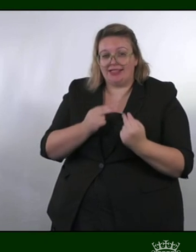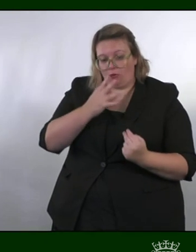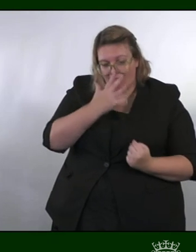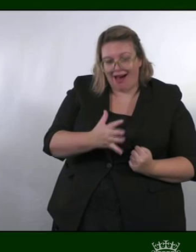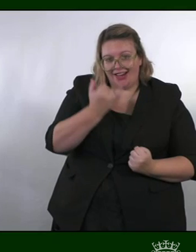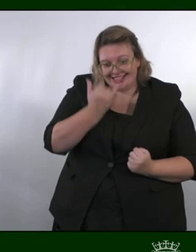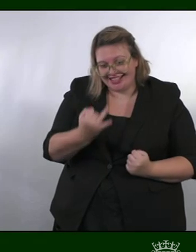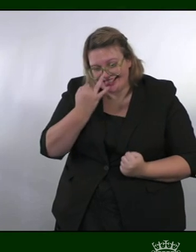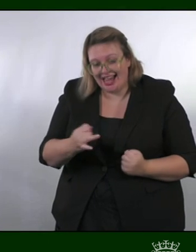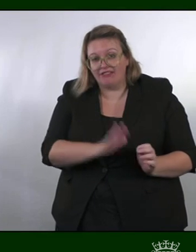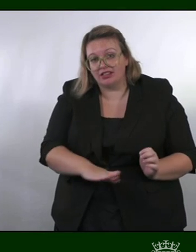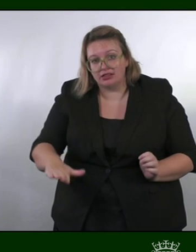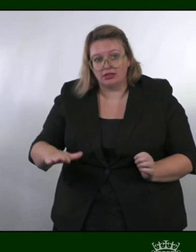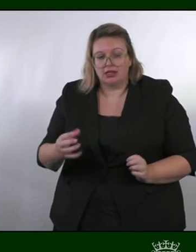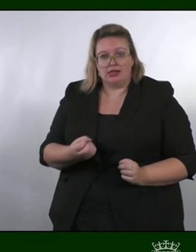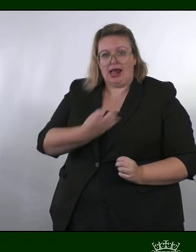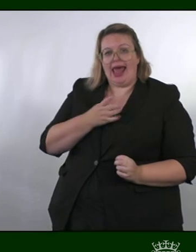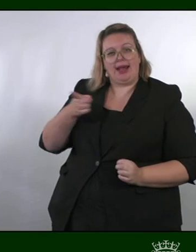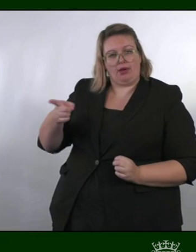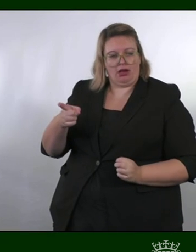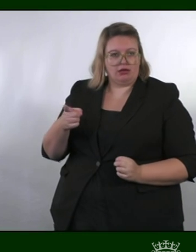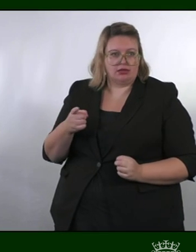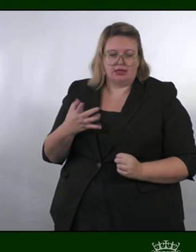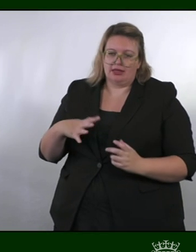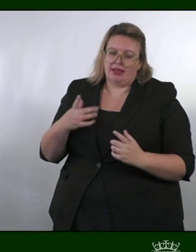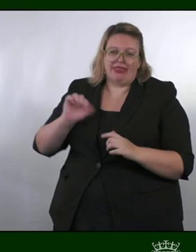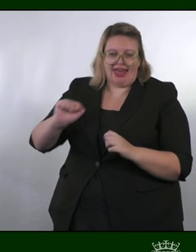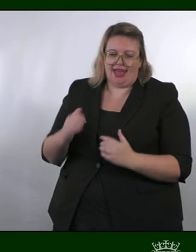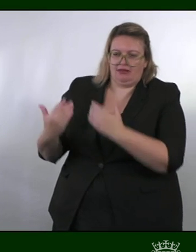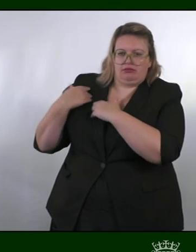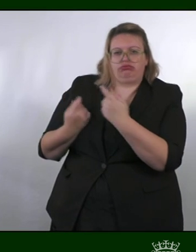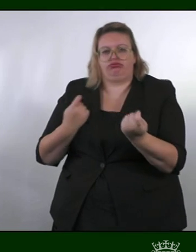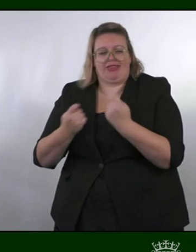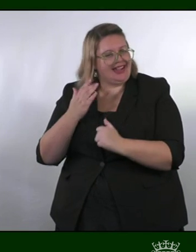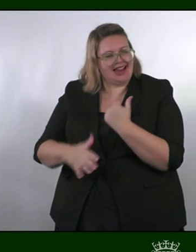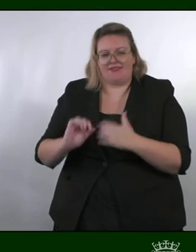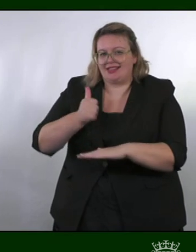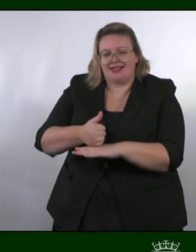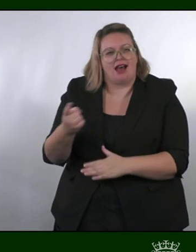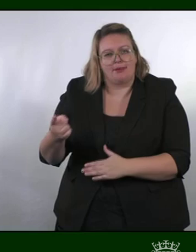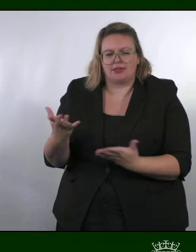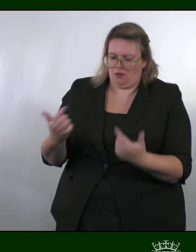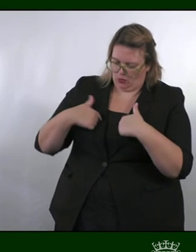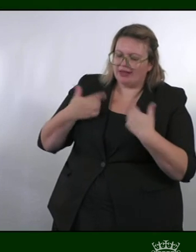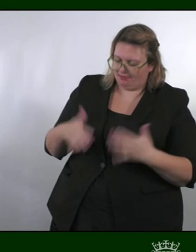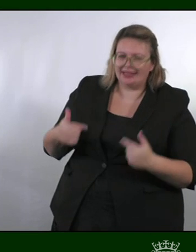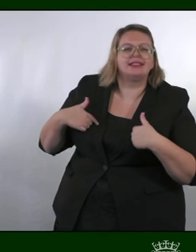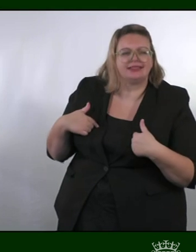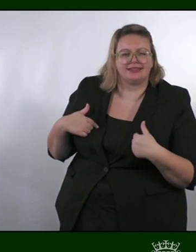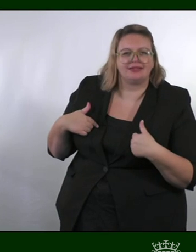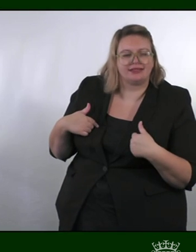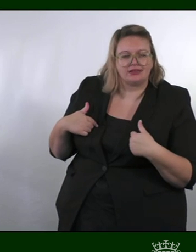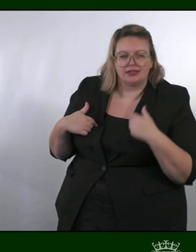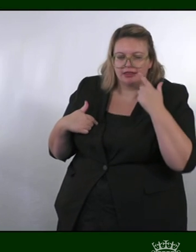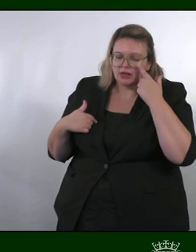The Labour party was in power for 30 of the past 100 years and never did anything like that.